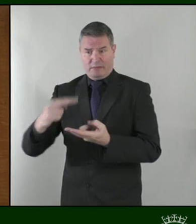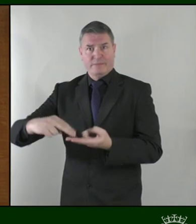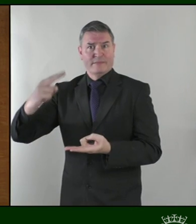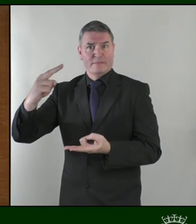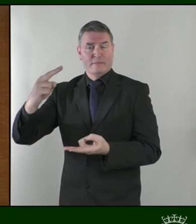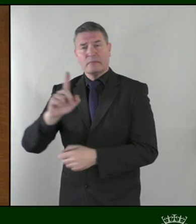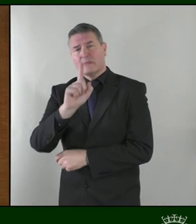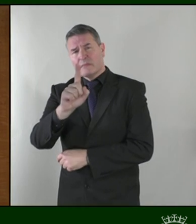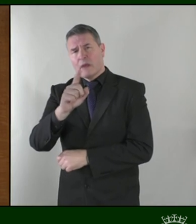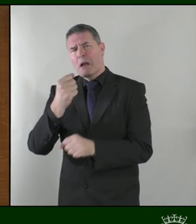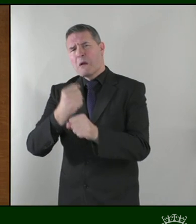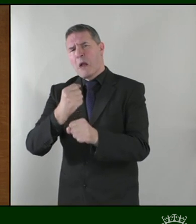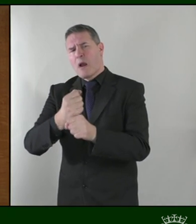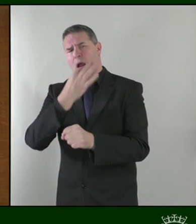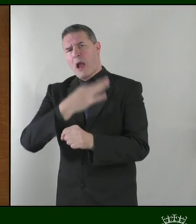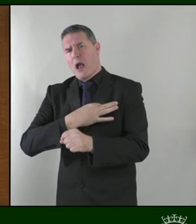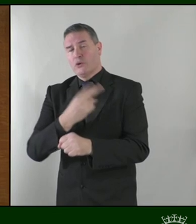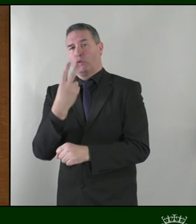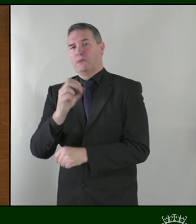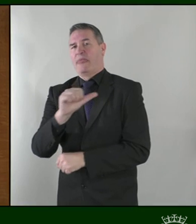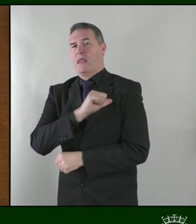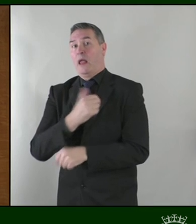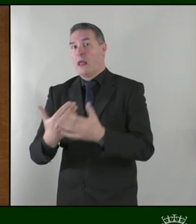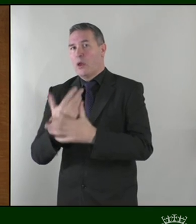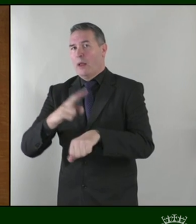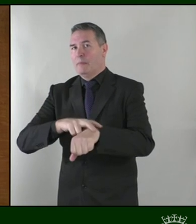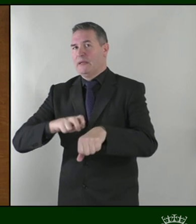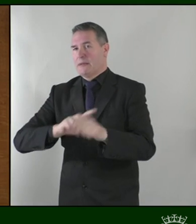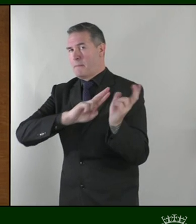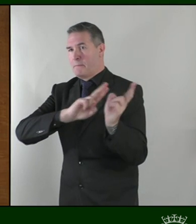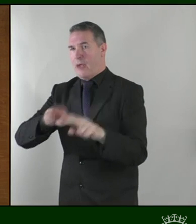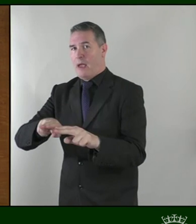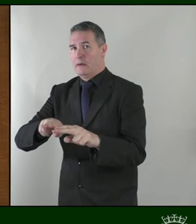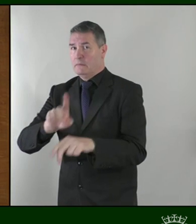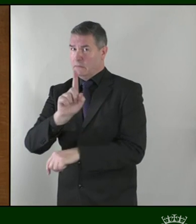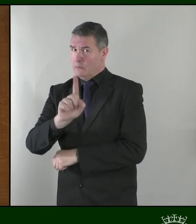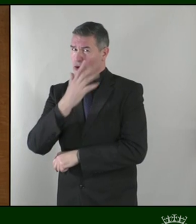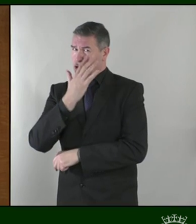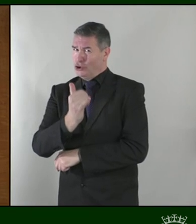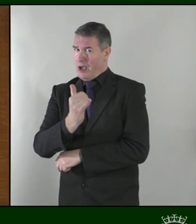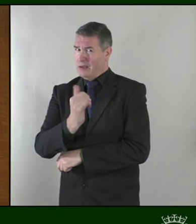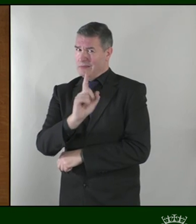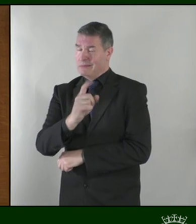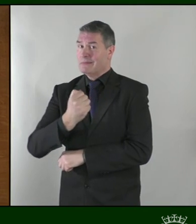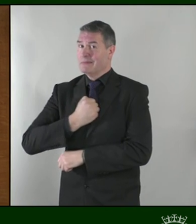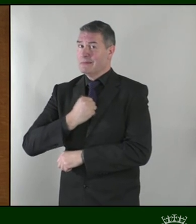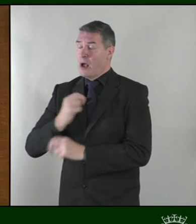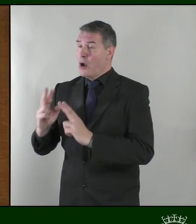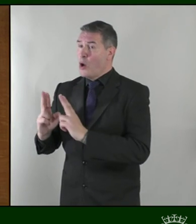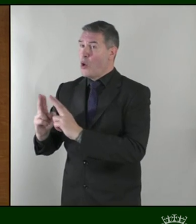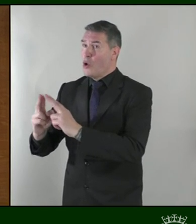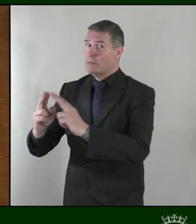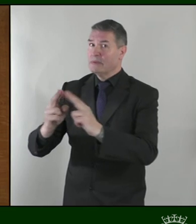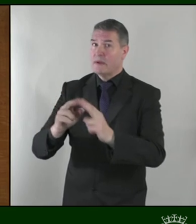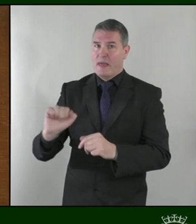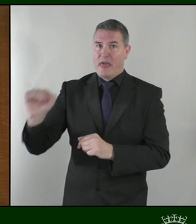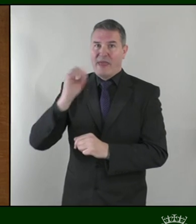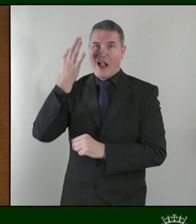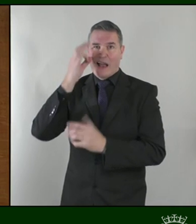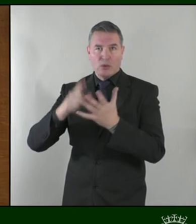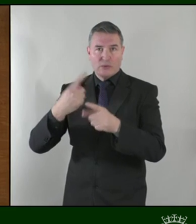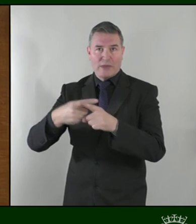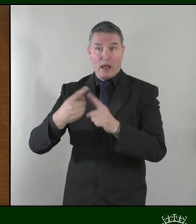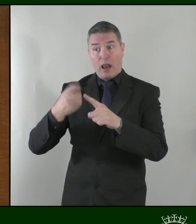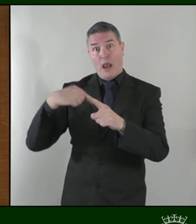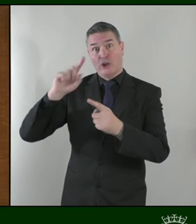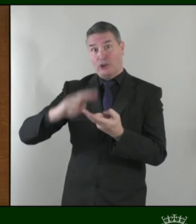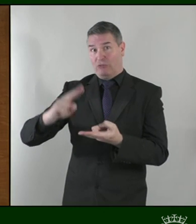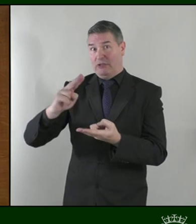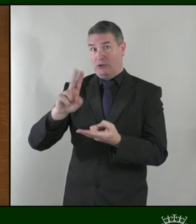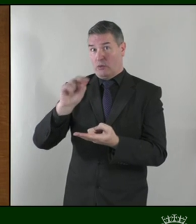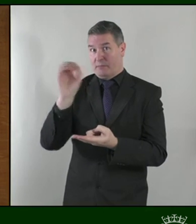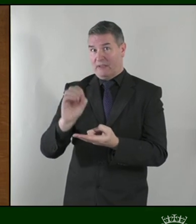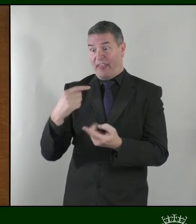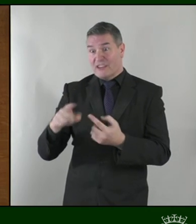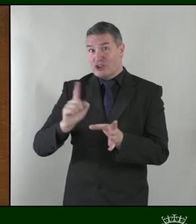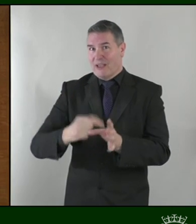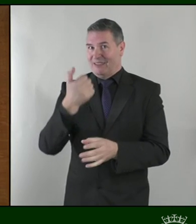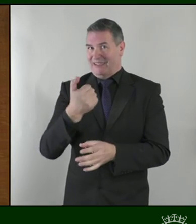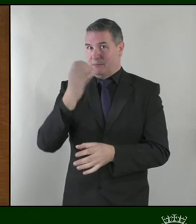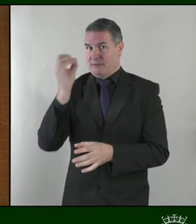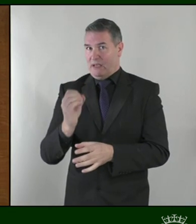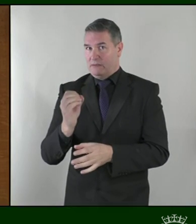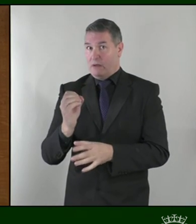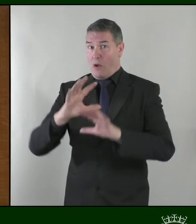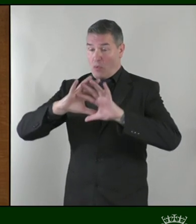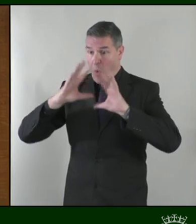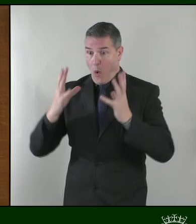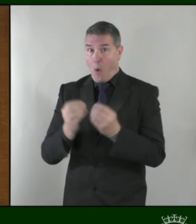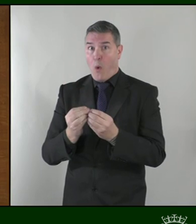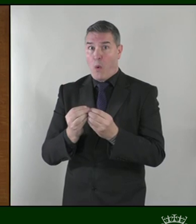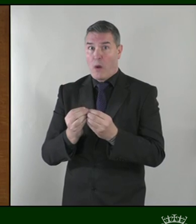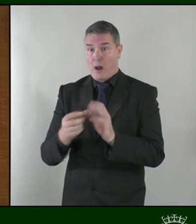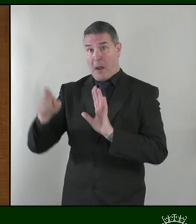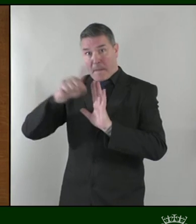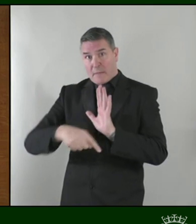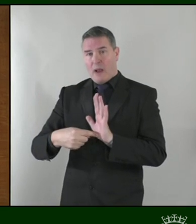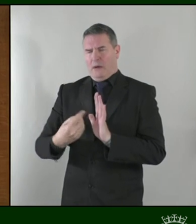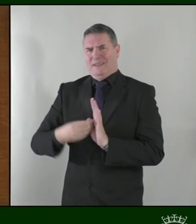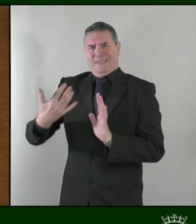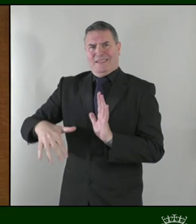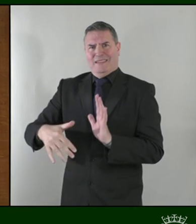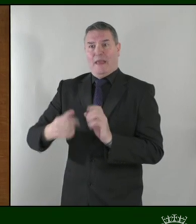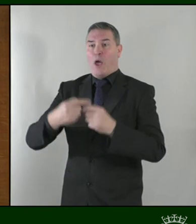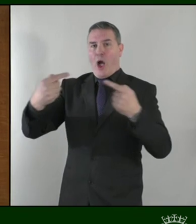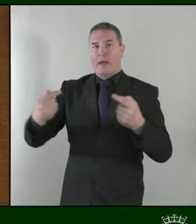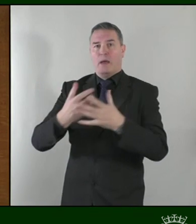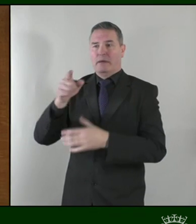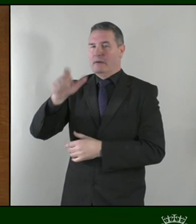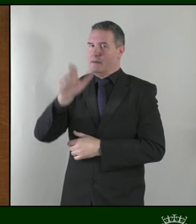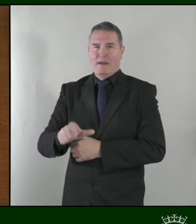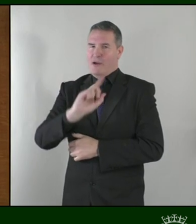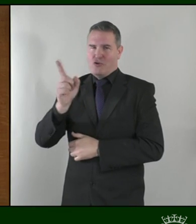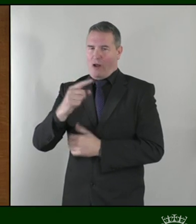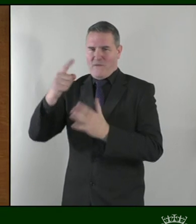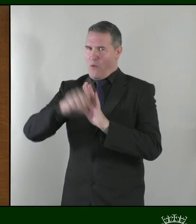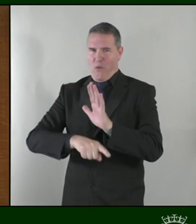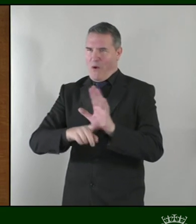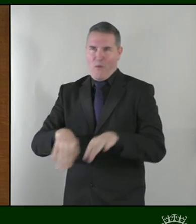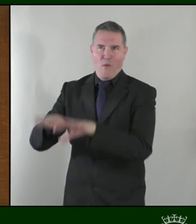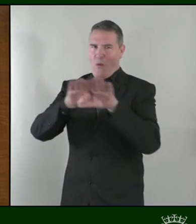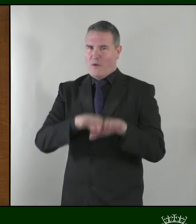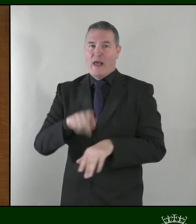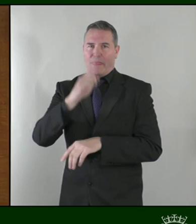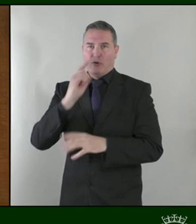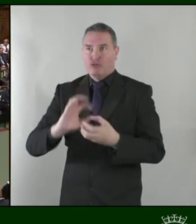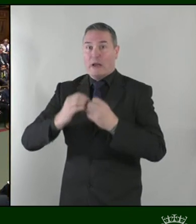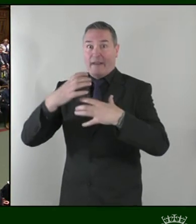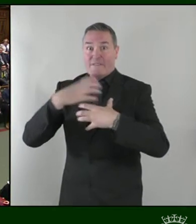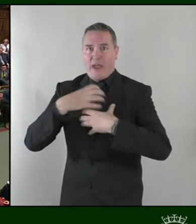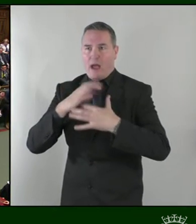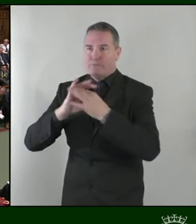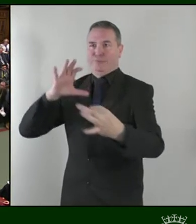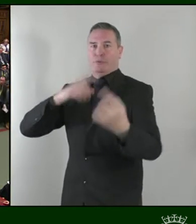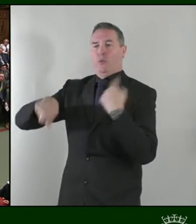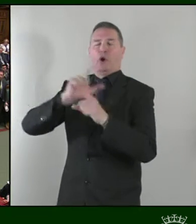The Government have promised to reinstate 20,000 police officers, but is not the simple truth that it is now our residents, through hikes in council tax of 12% last year and 6% this year, who are picking up the whole bill for the Old Bill, and that the Conservative party is no longer the party of law and order but the party of fear and disorder?